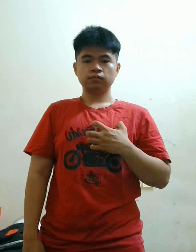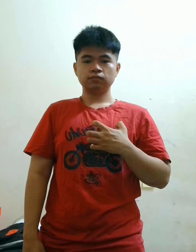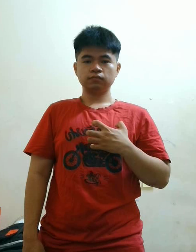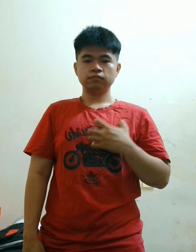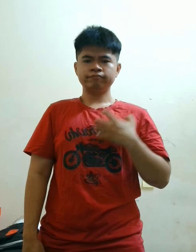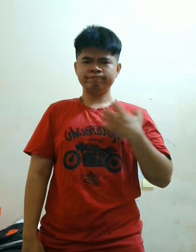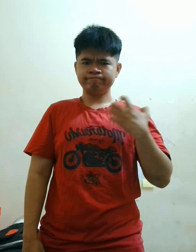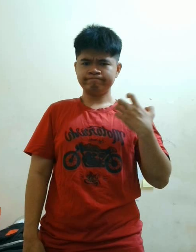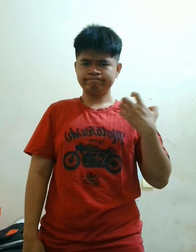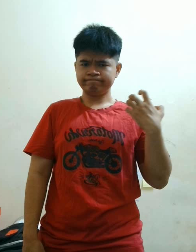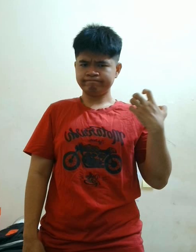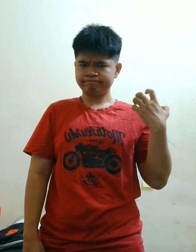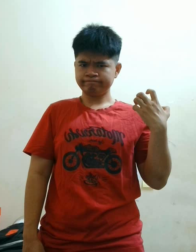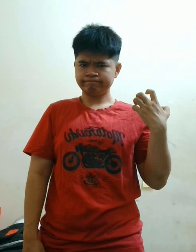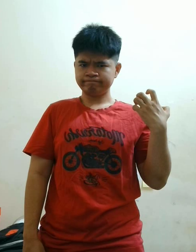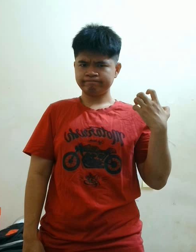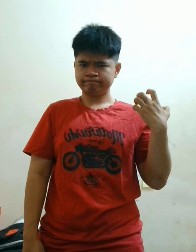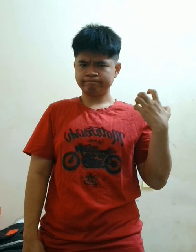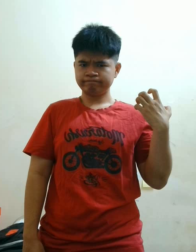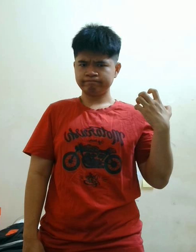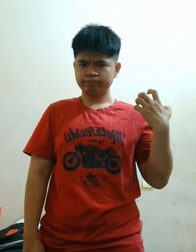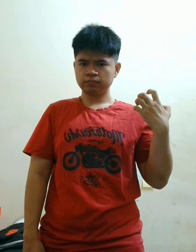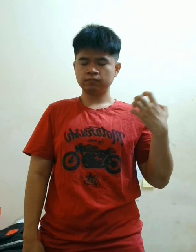tuc gian